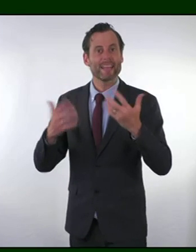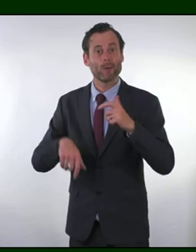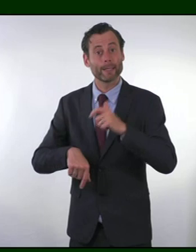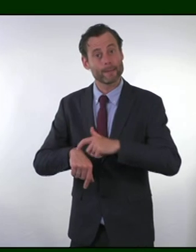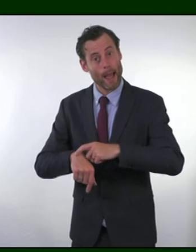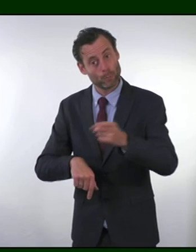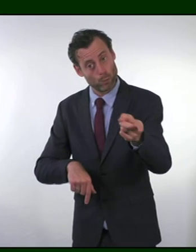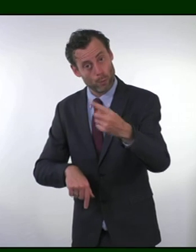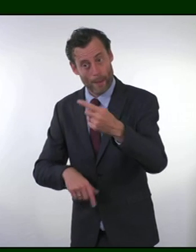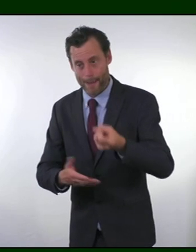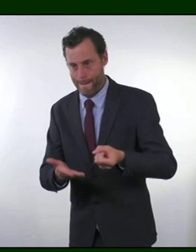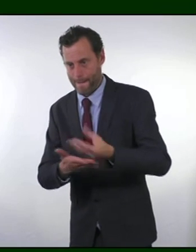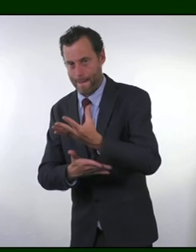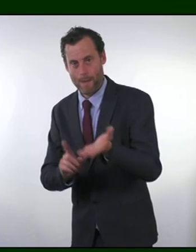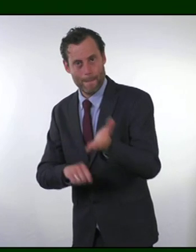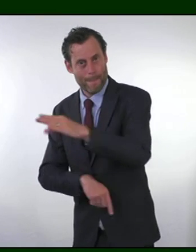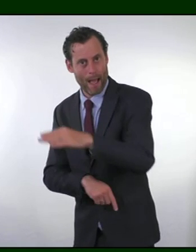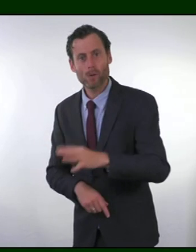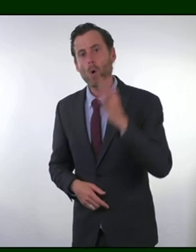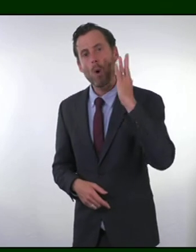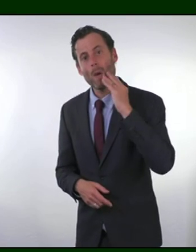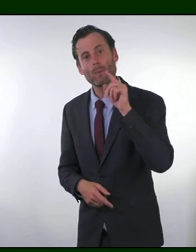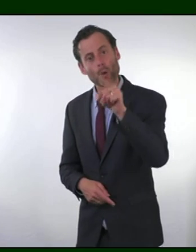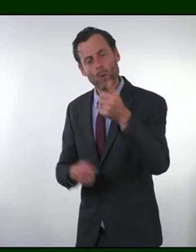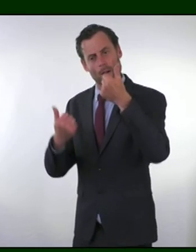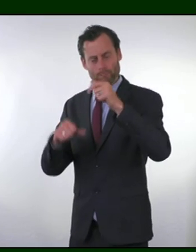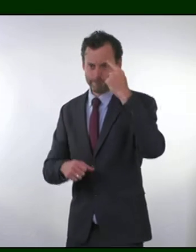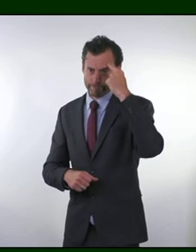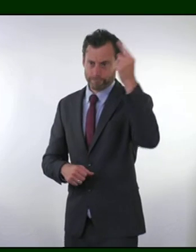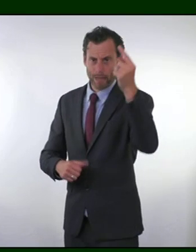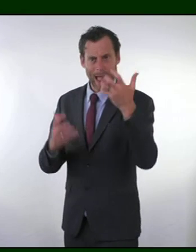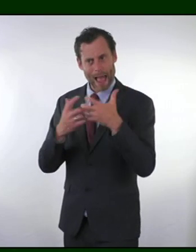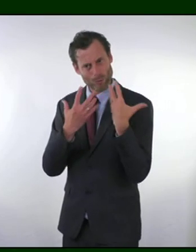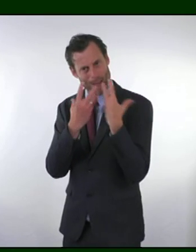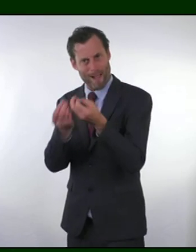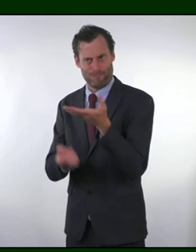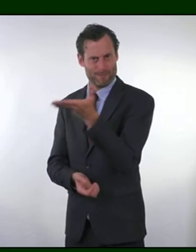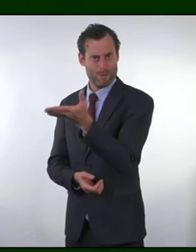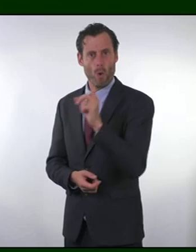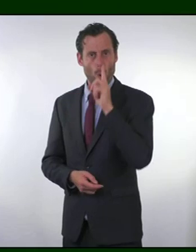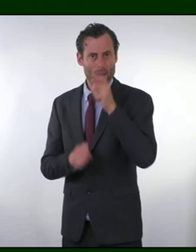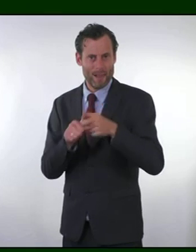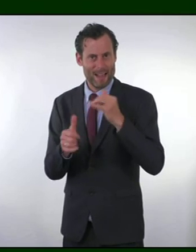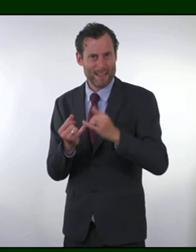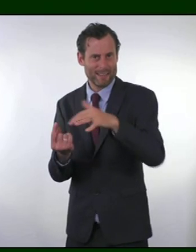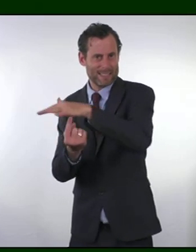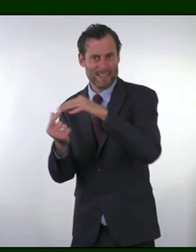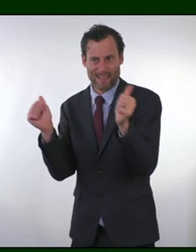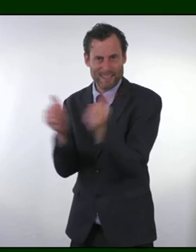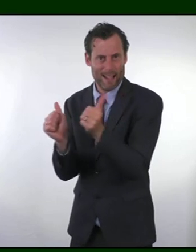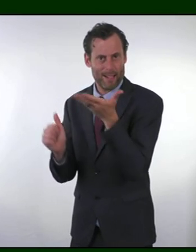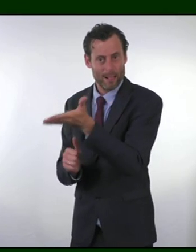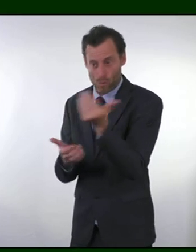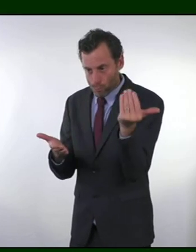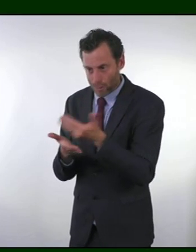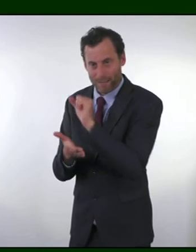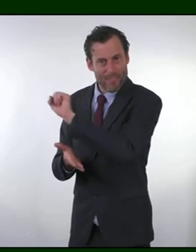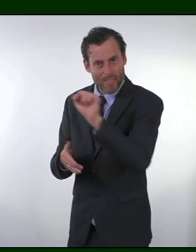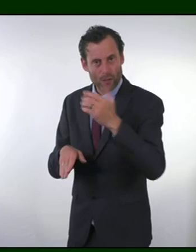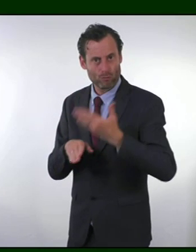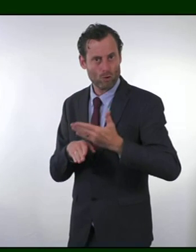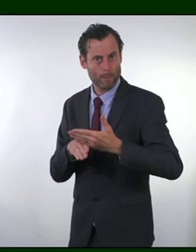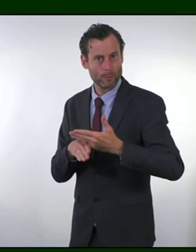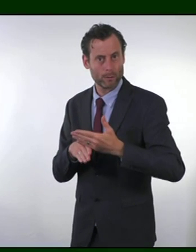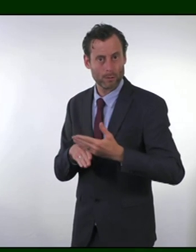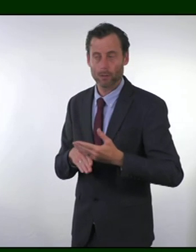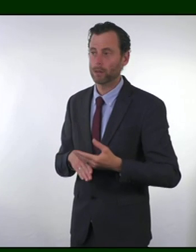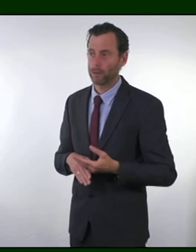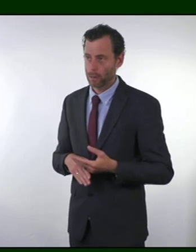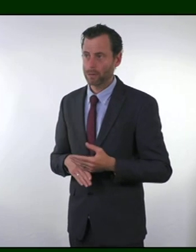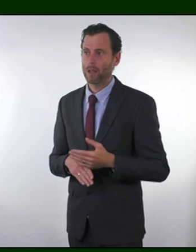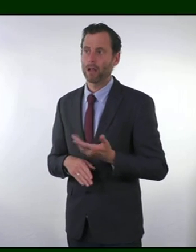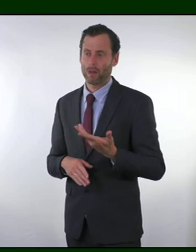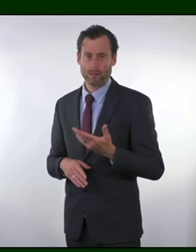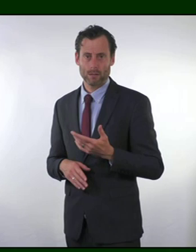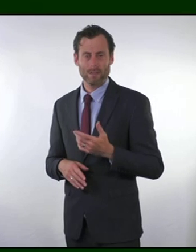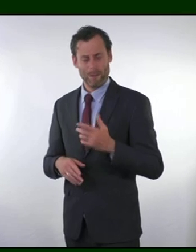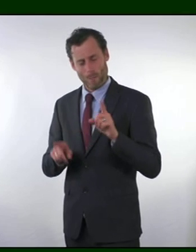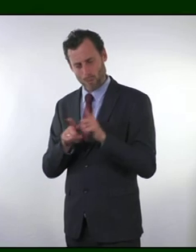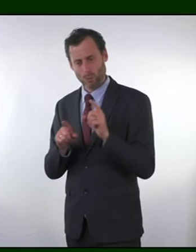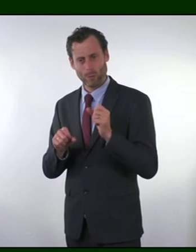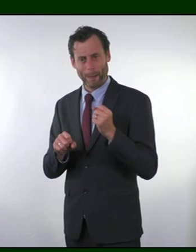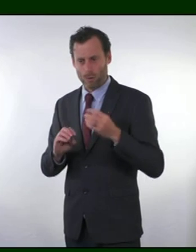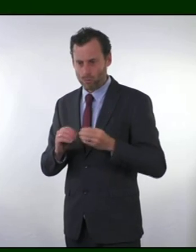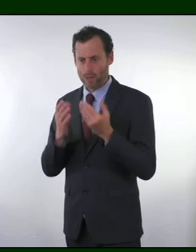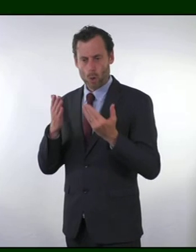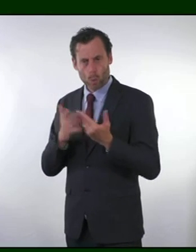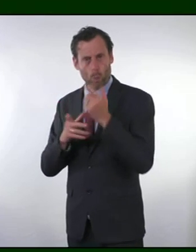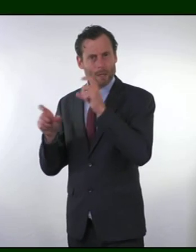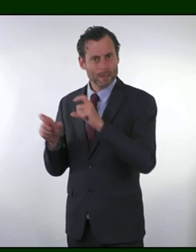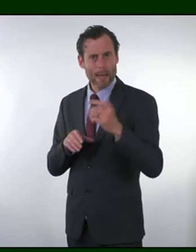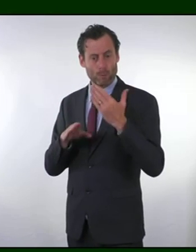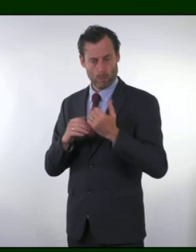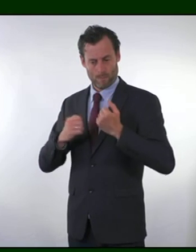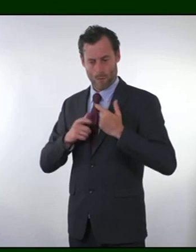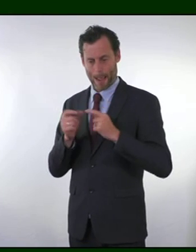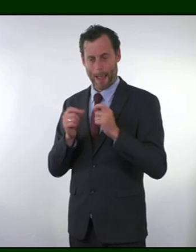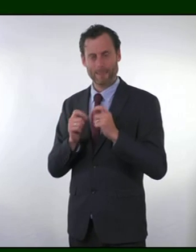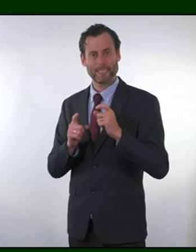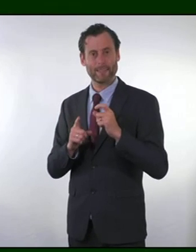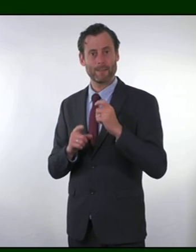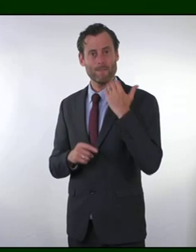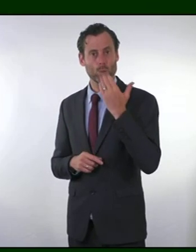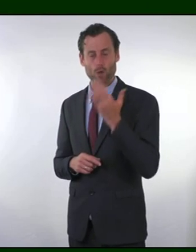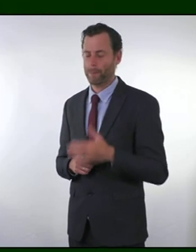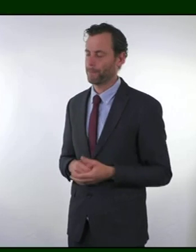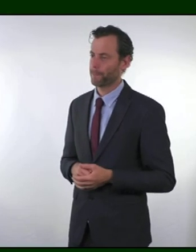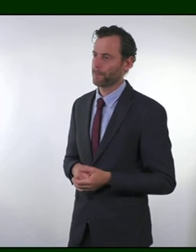When will his Government finally stop dithering and instead deliver on an oil and gas sector deal to protect jobs now while creating new and sustainable jobs for Aberdeen’s future?